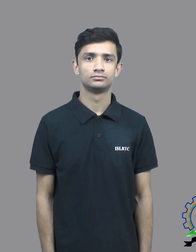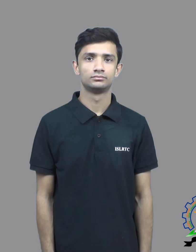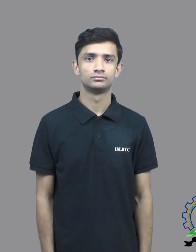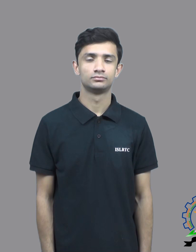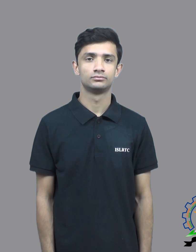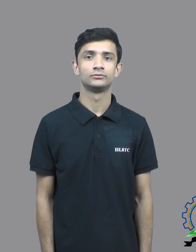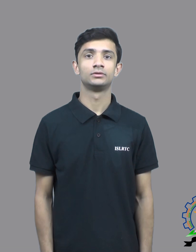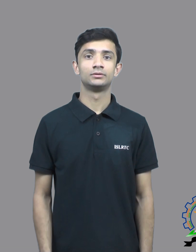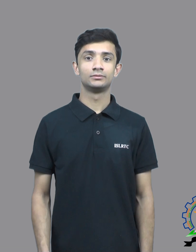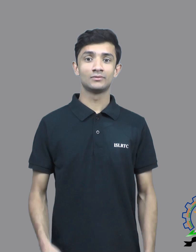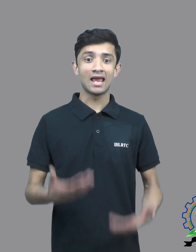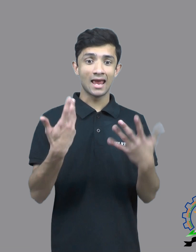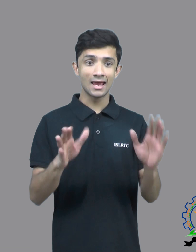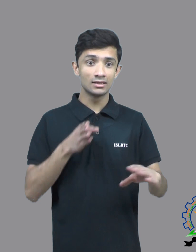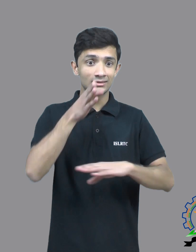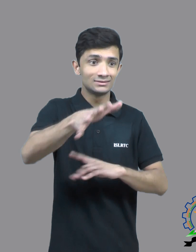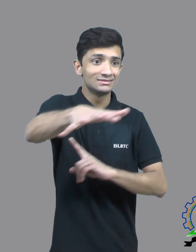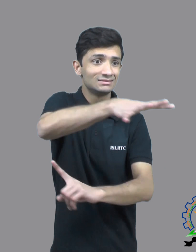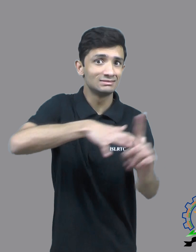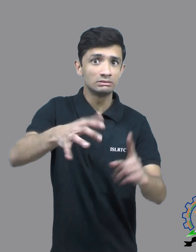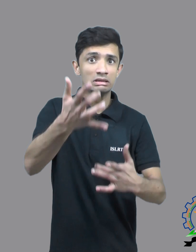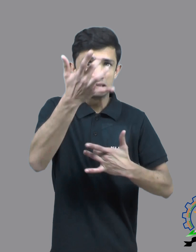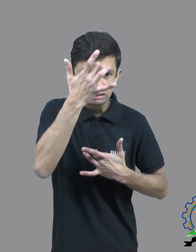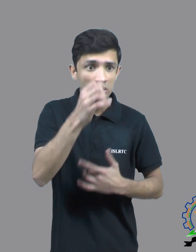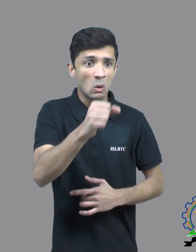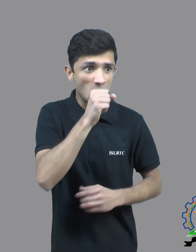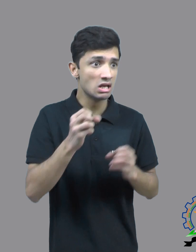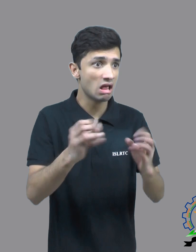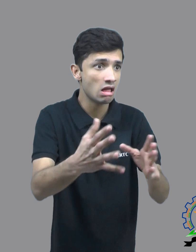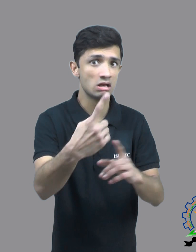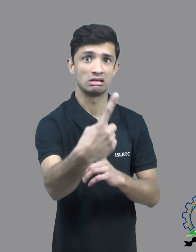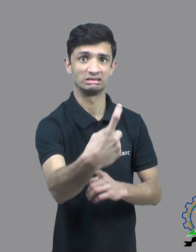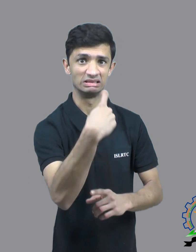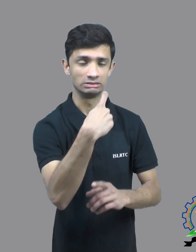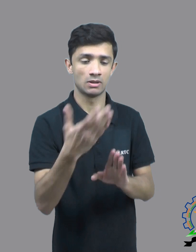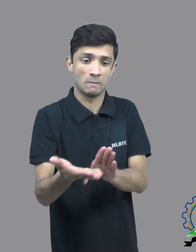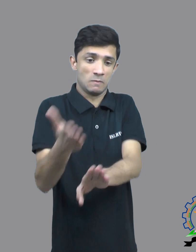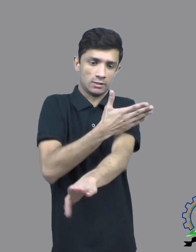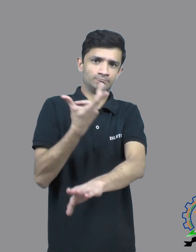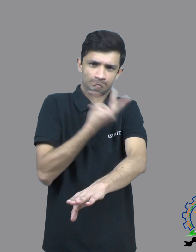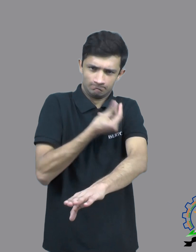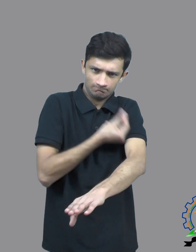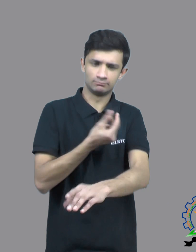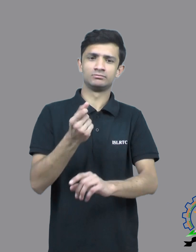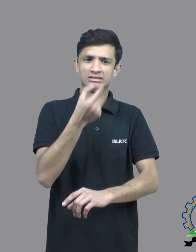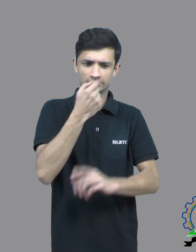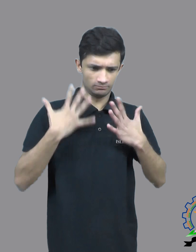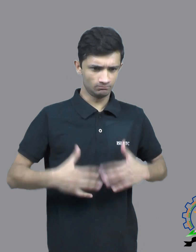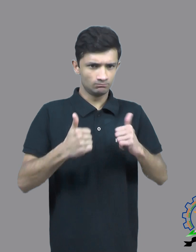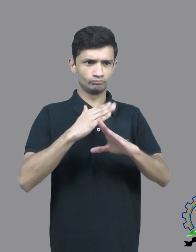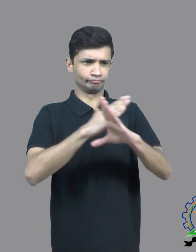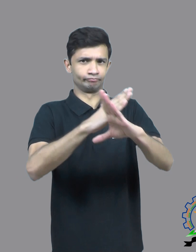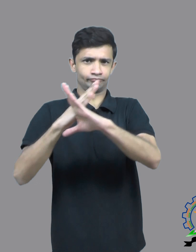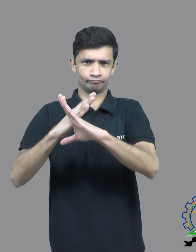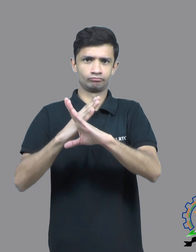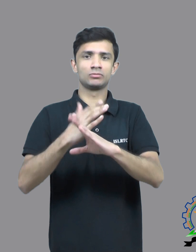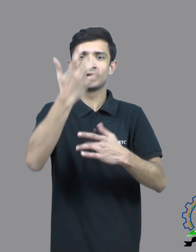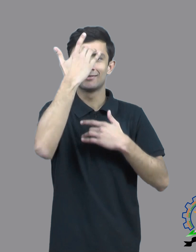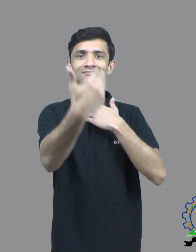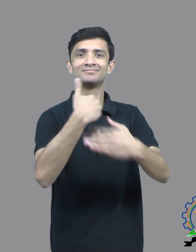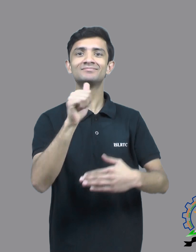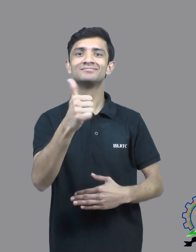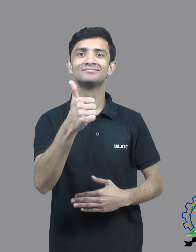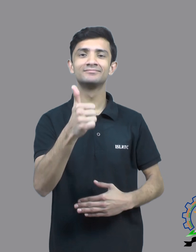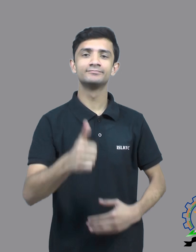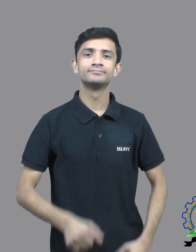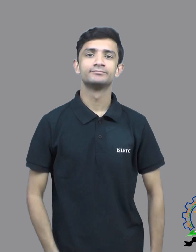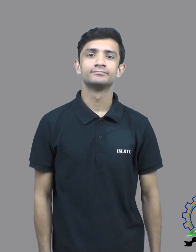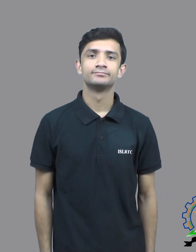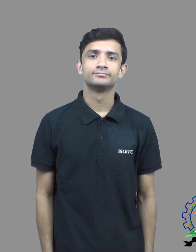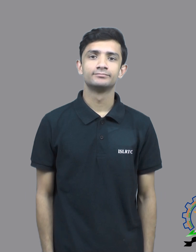Prevent